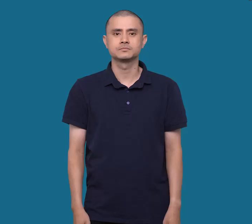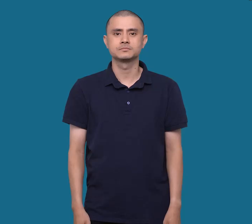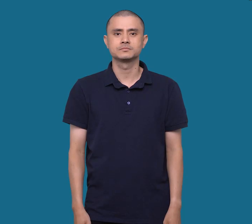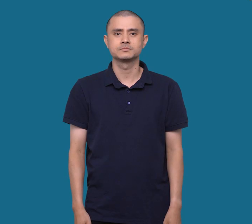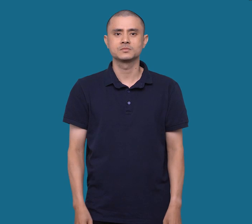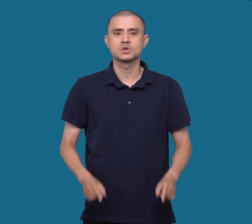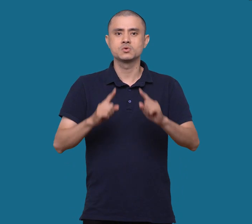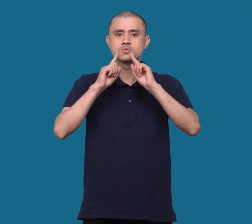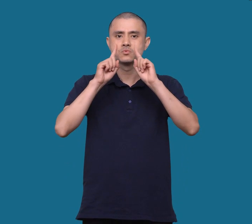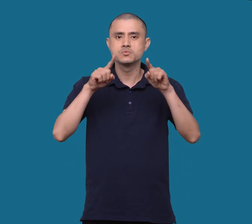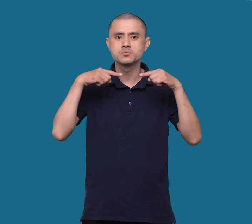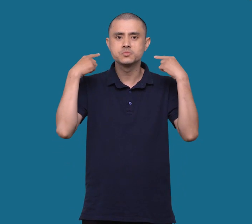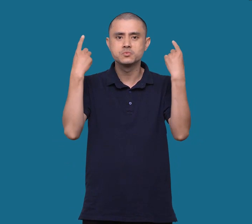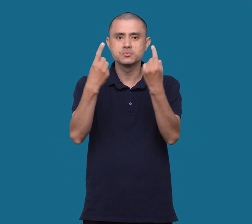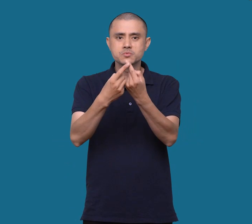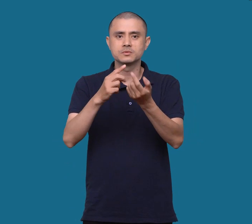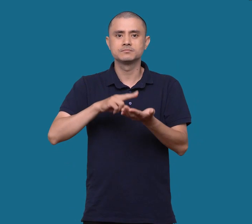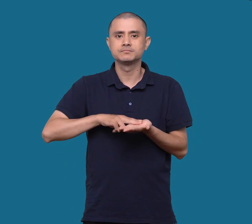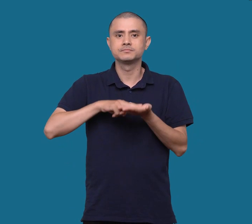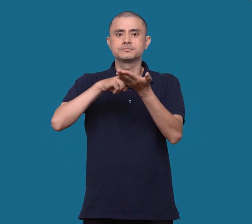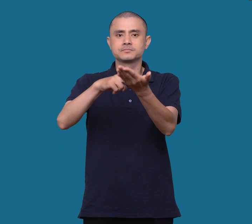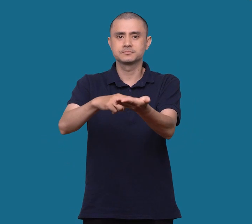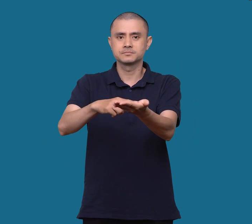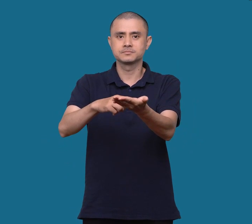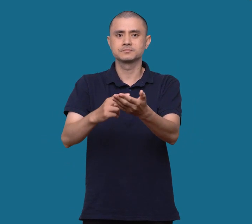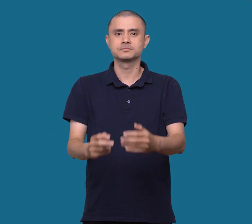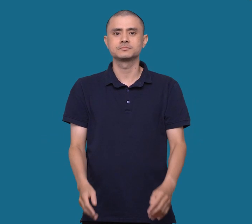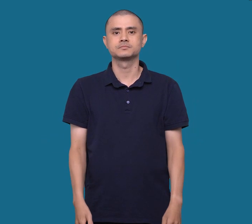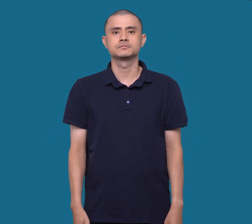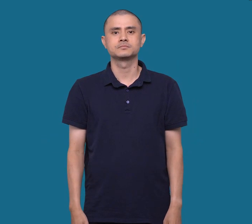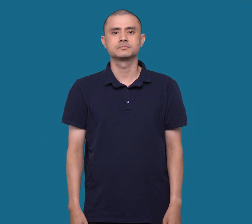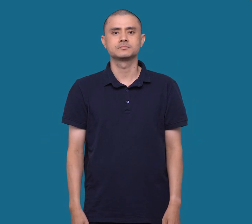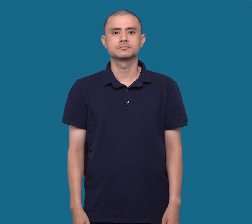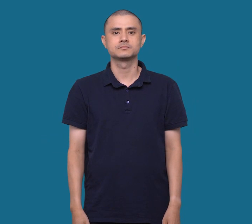thiệp sinh nhật